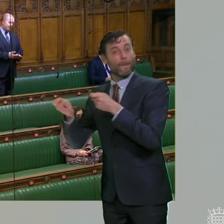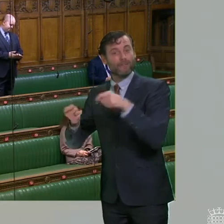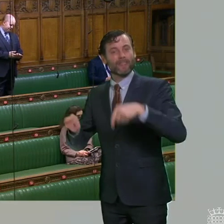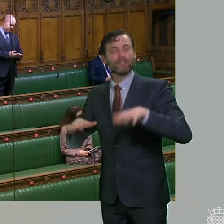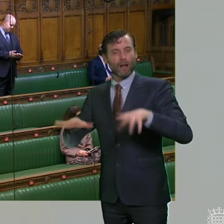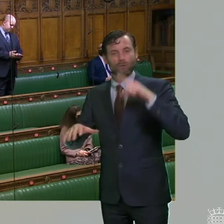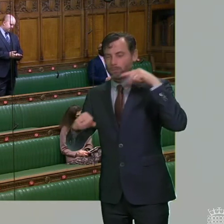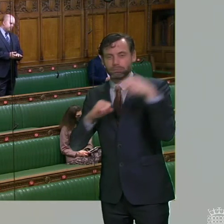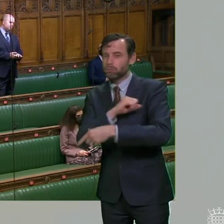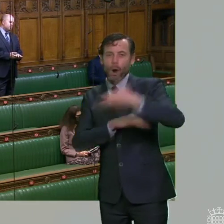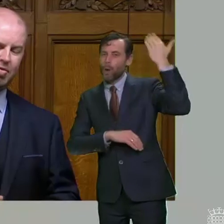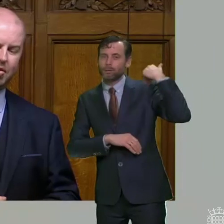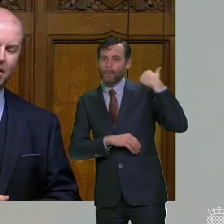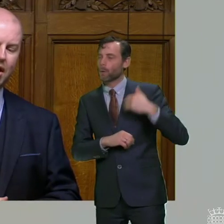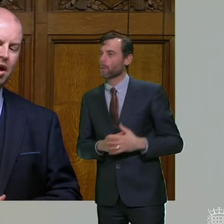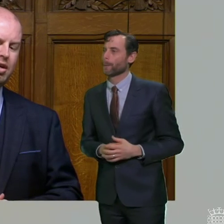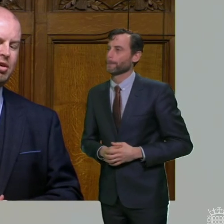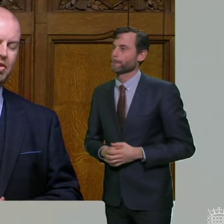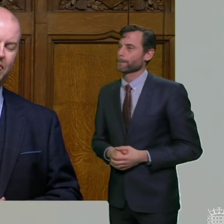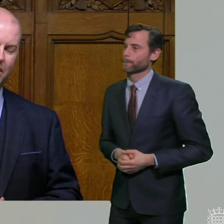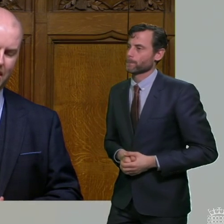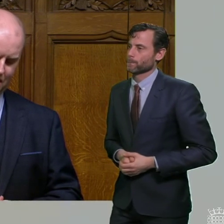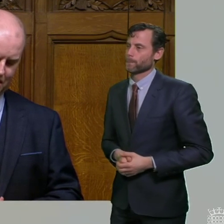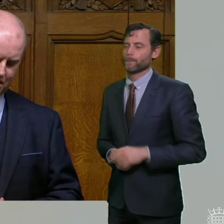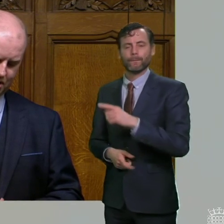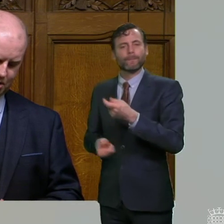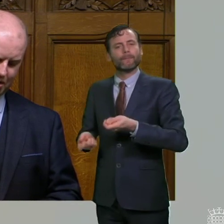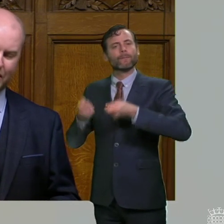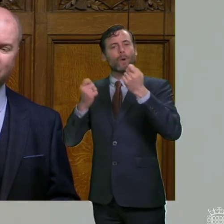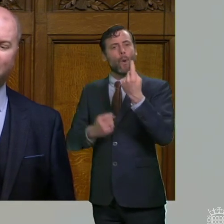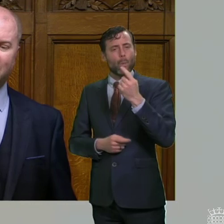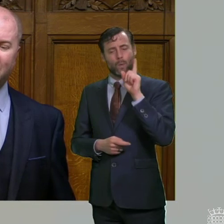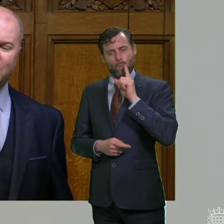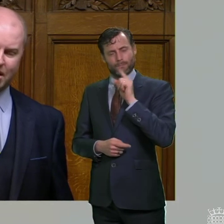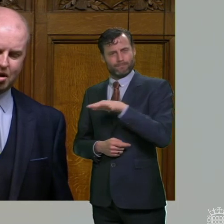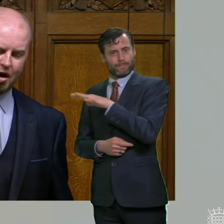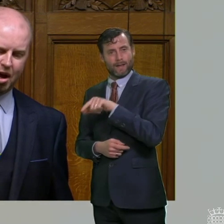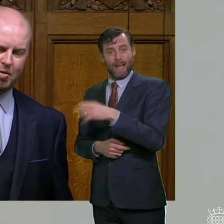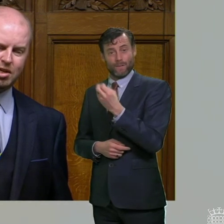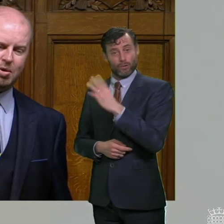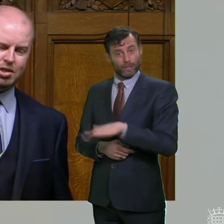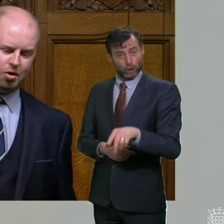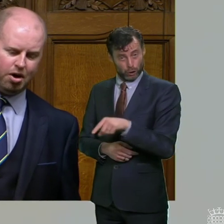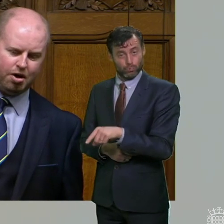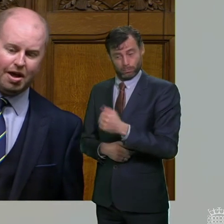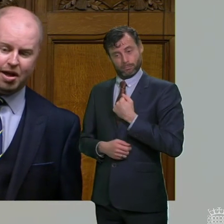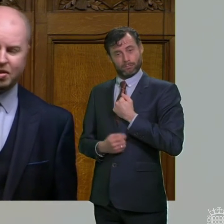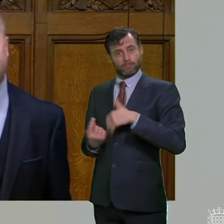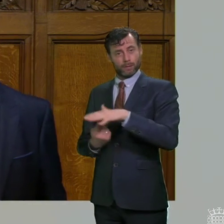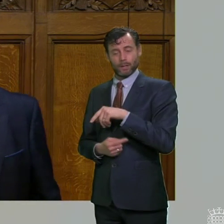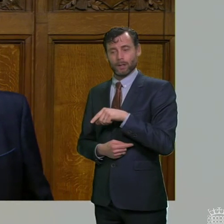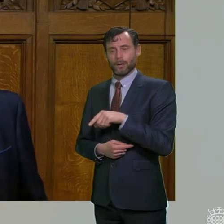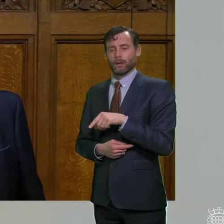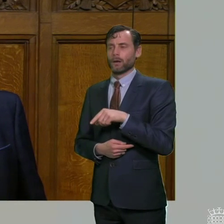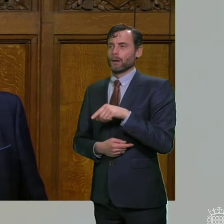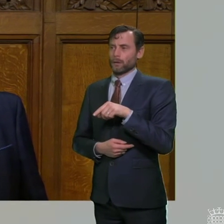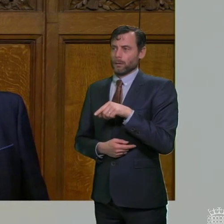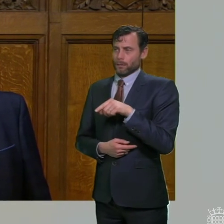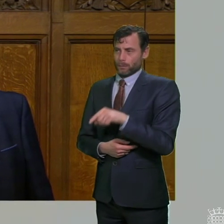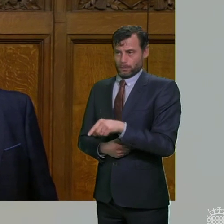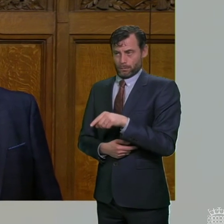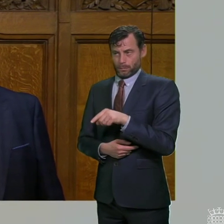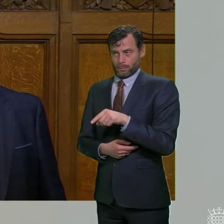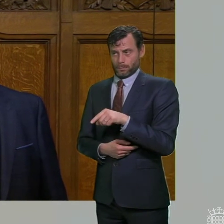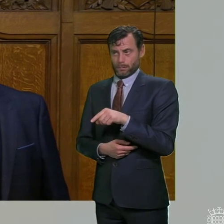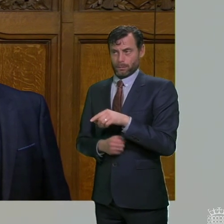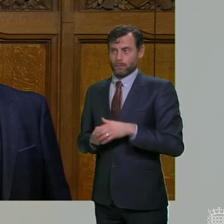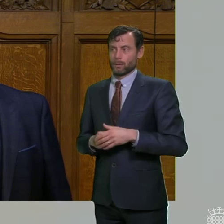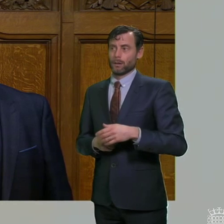Janene Maguire in my constituency, a mother of three, suffered a unusual, unexpected and immediate cardiac arrest that sadly saw her pass away in February 2000.